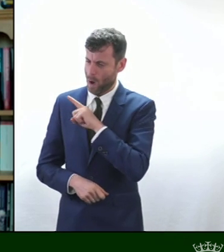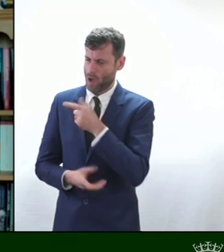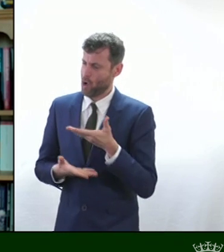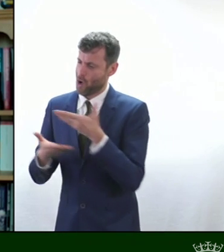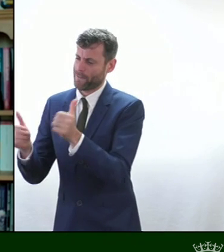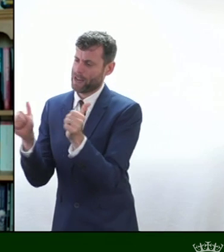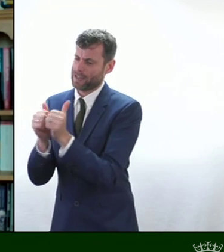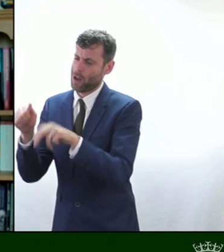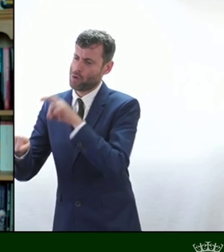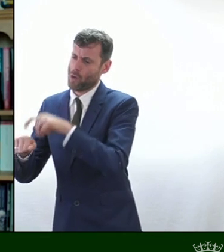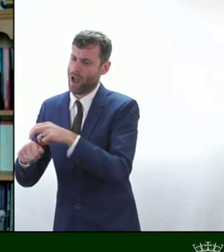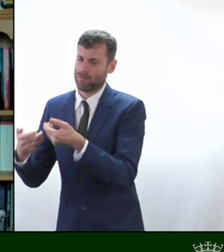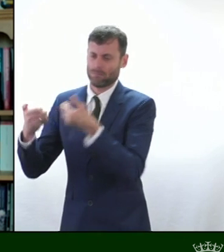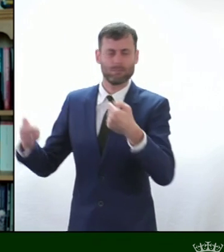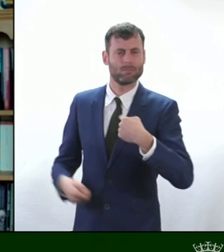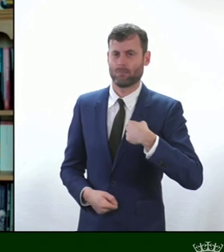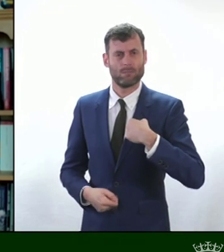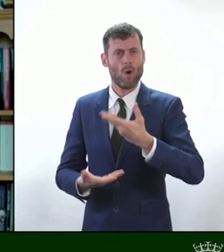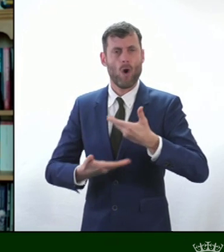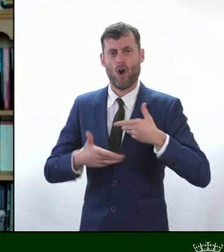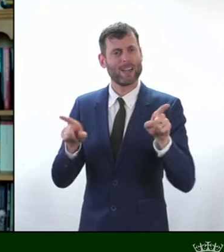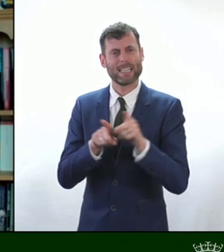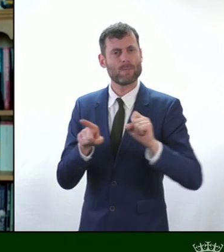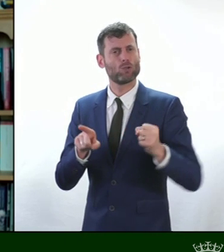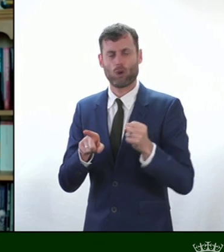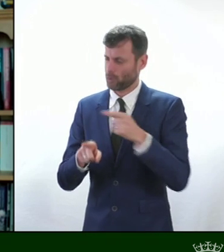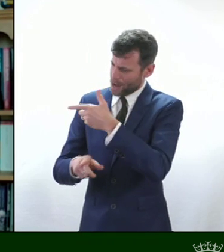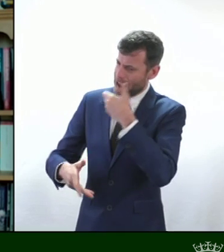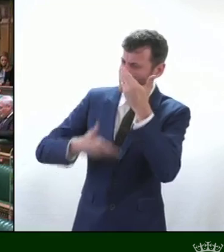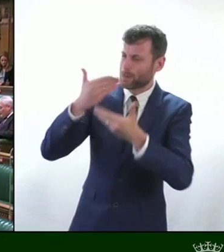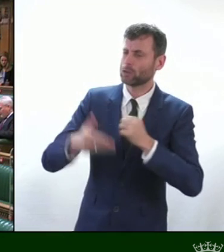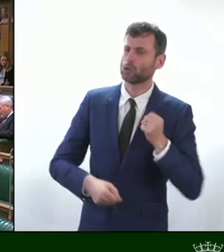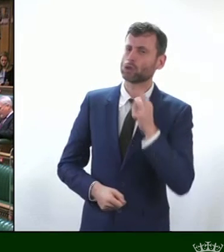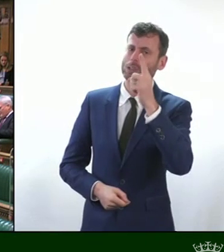Can the Prime Minister explain to Scottish businesses why this is fair?